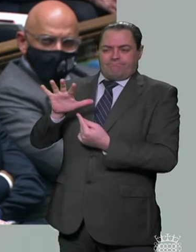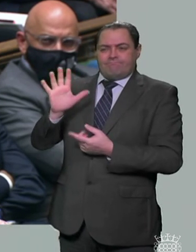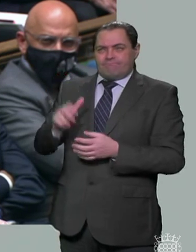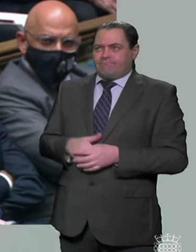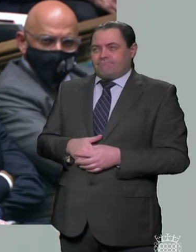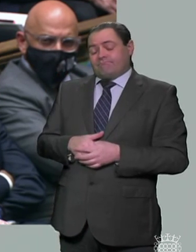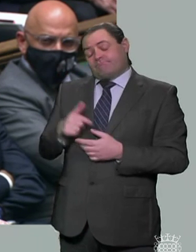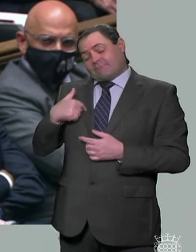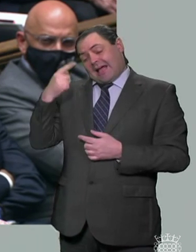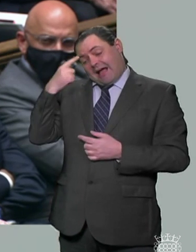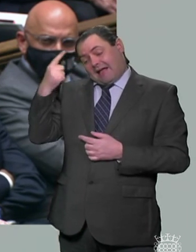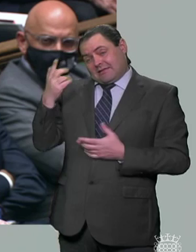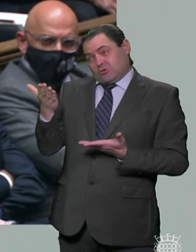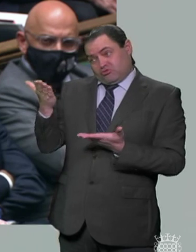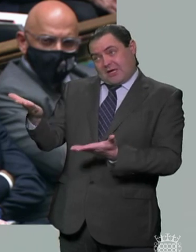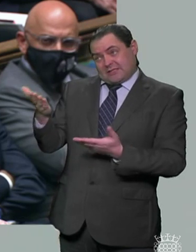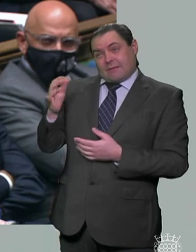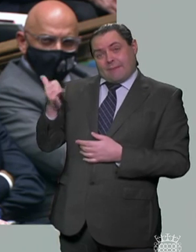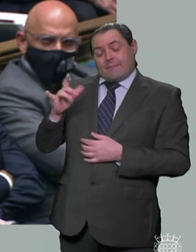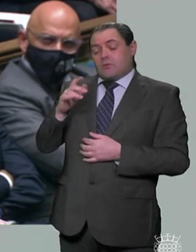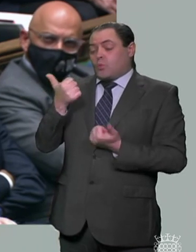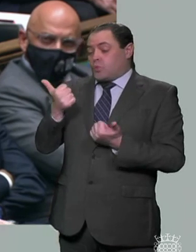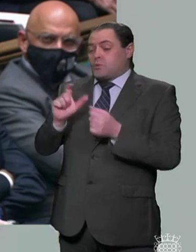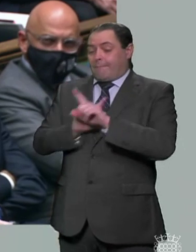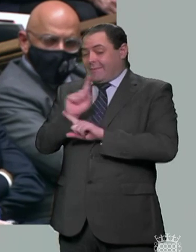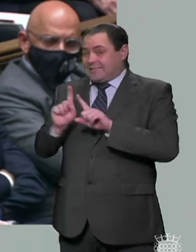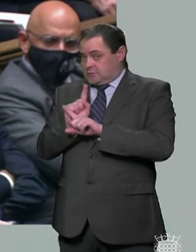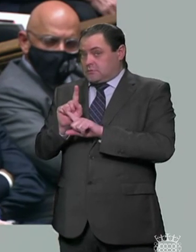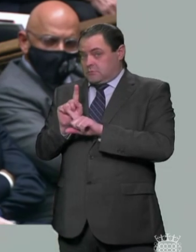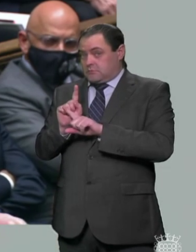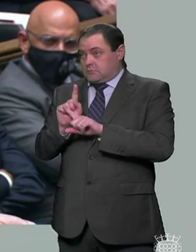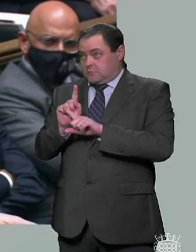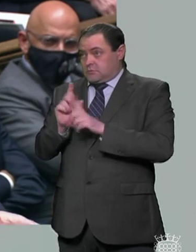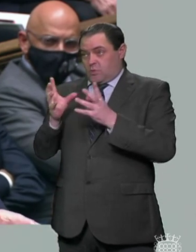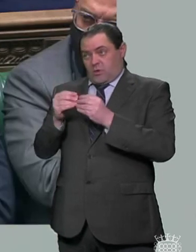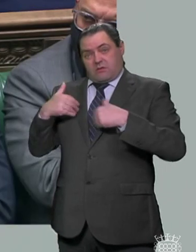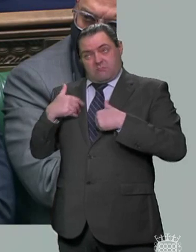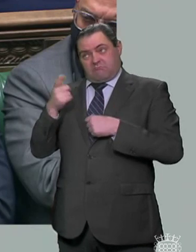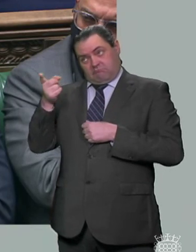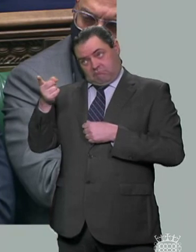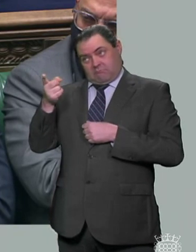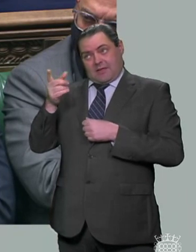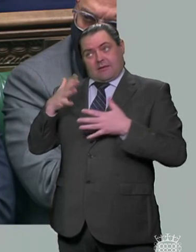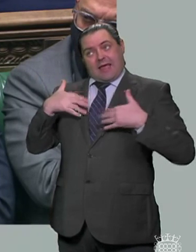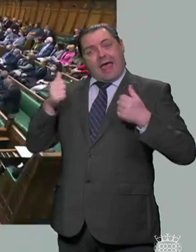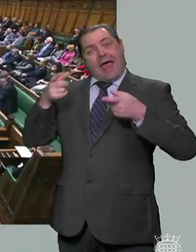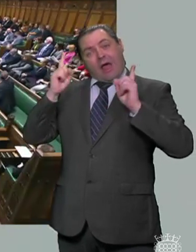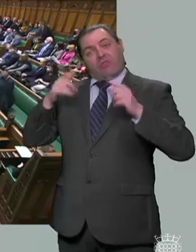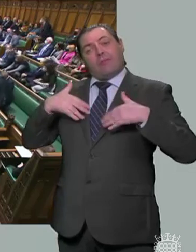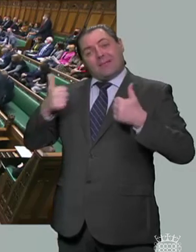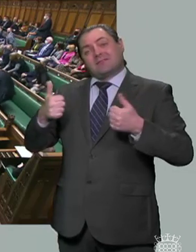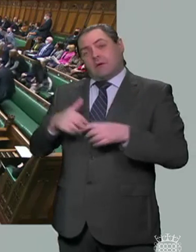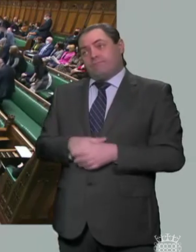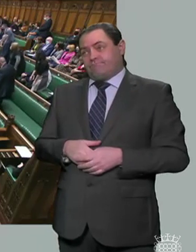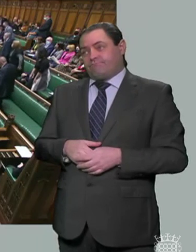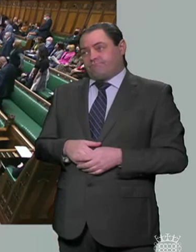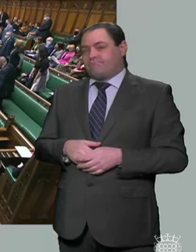May I suggest that she has a meeting, as soon as it can be arranged, with my right honourable Friend the Secretary of State for Health and Social Care?